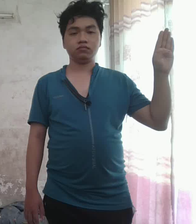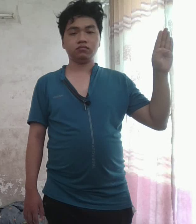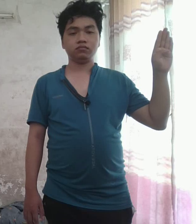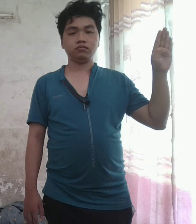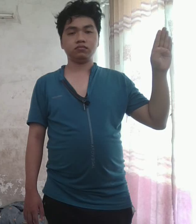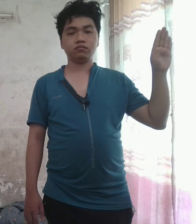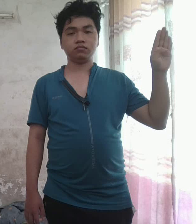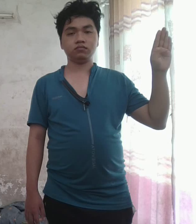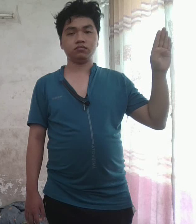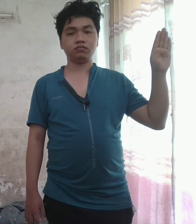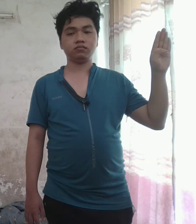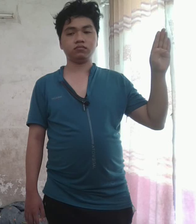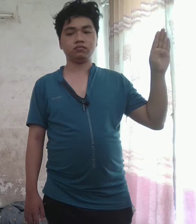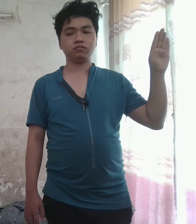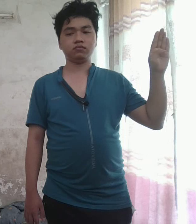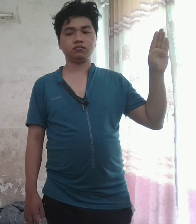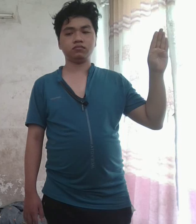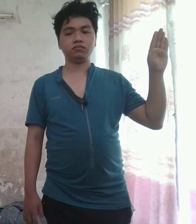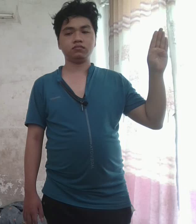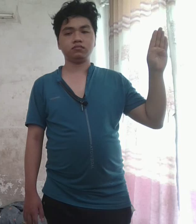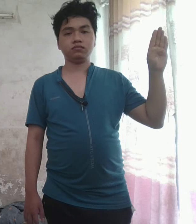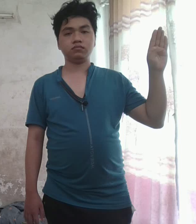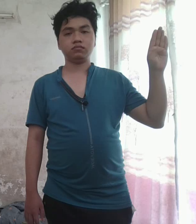b